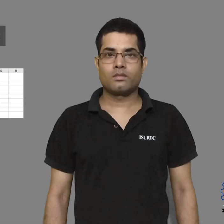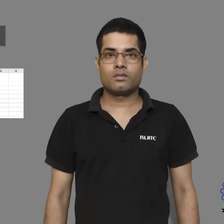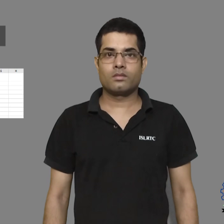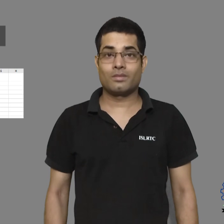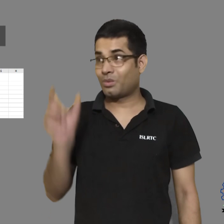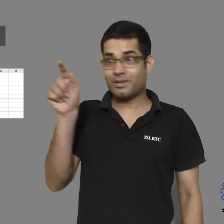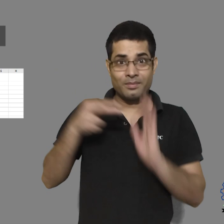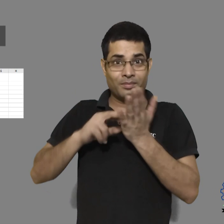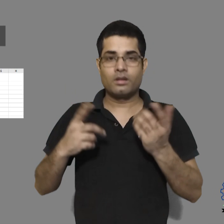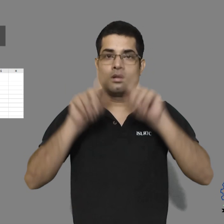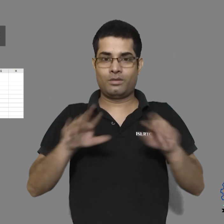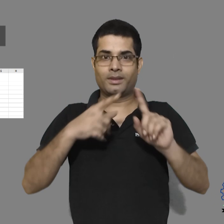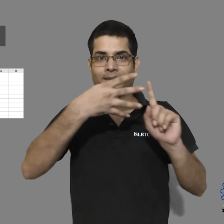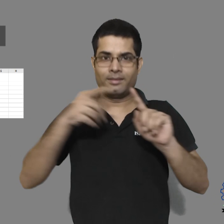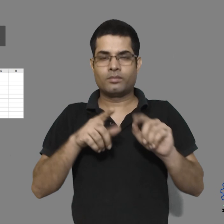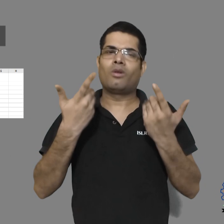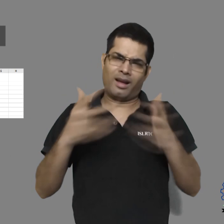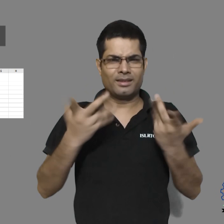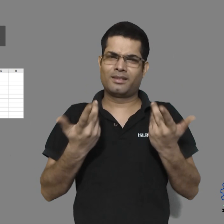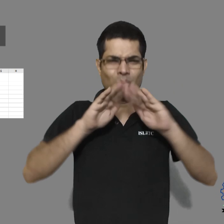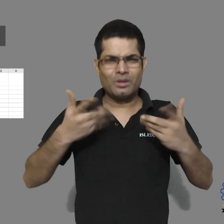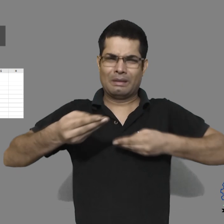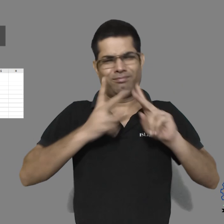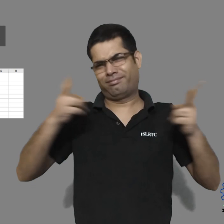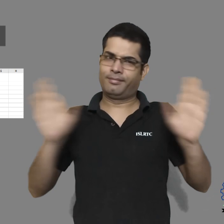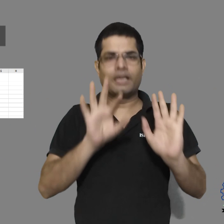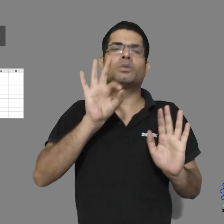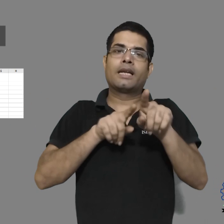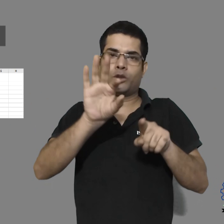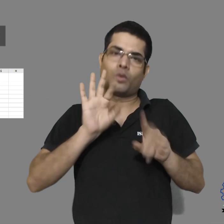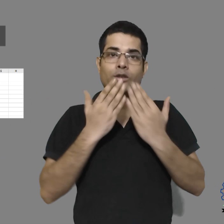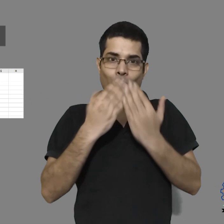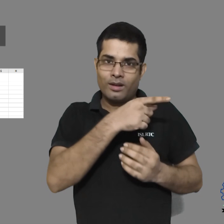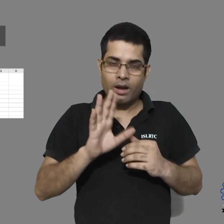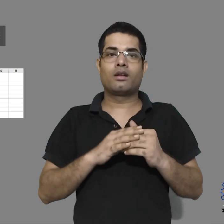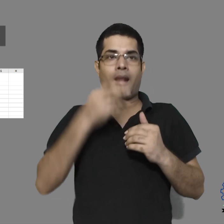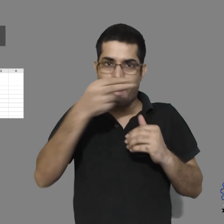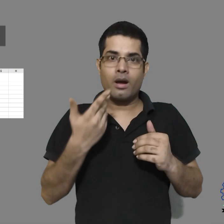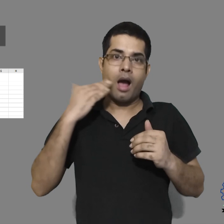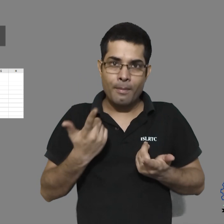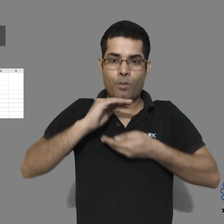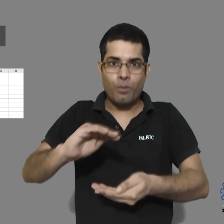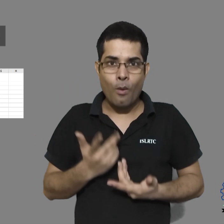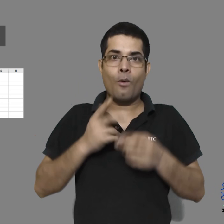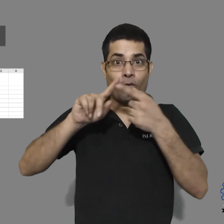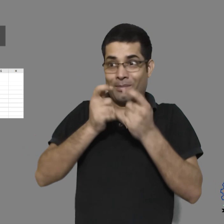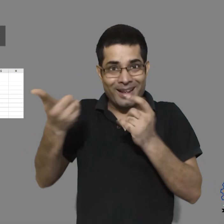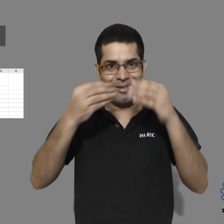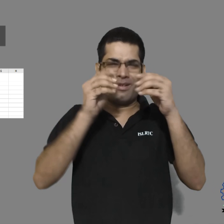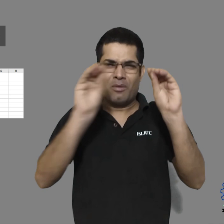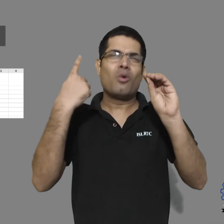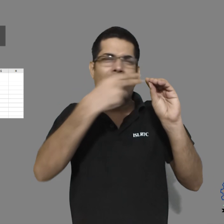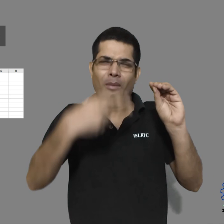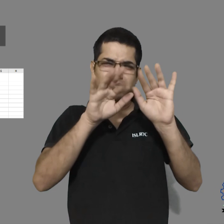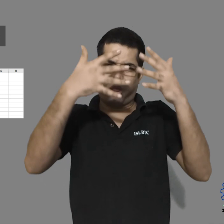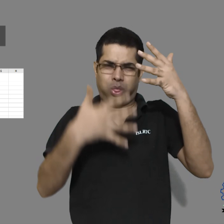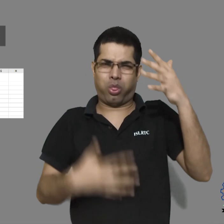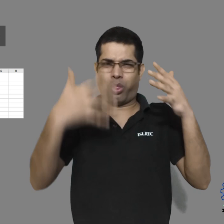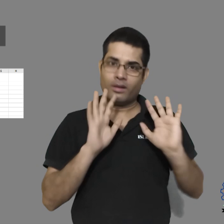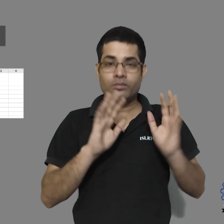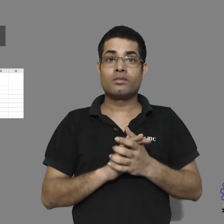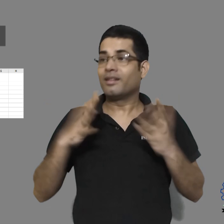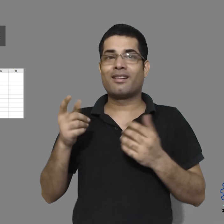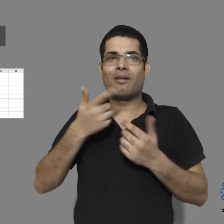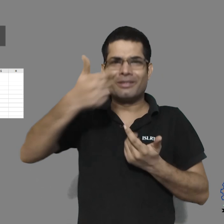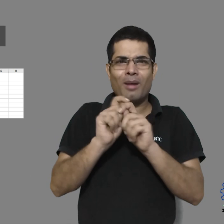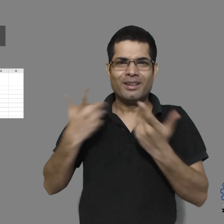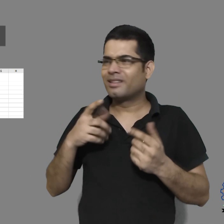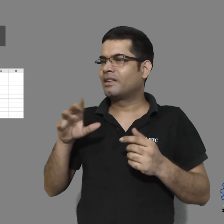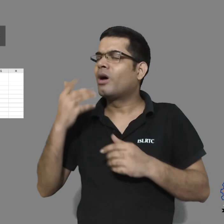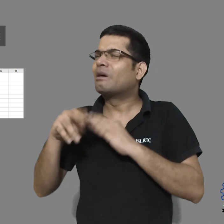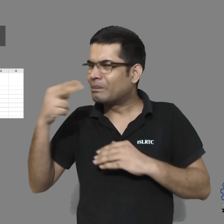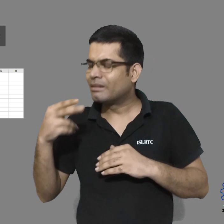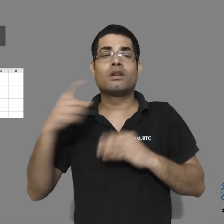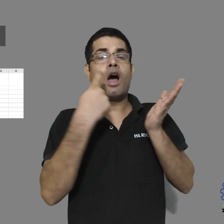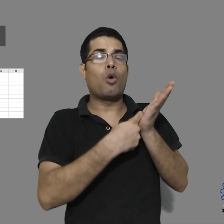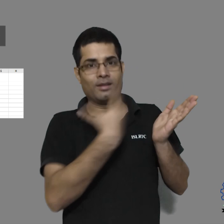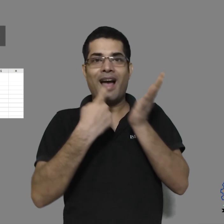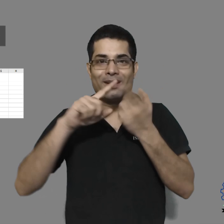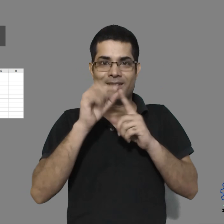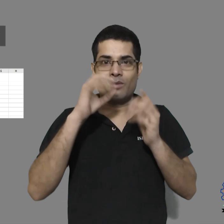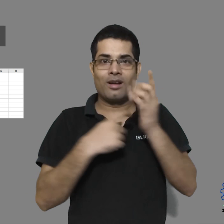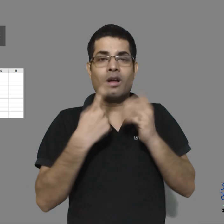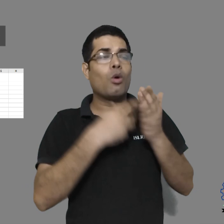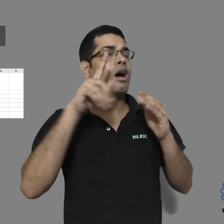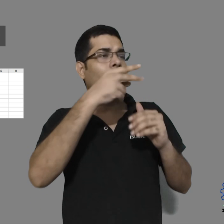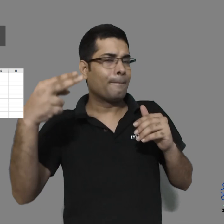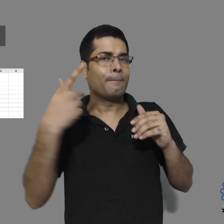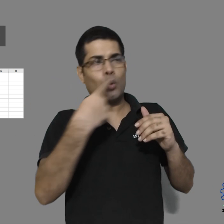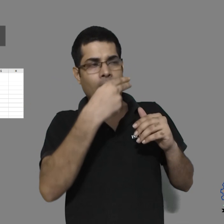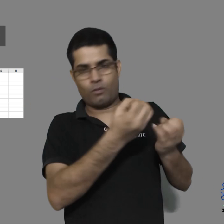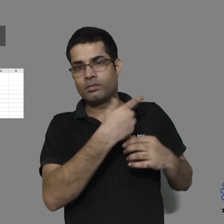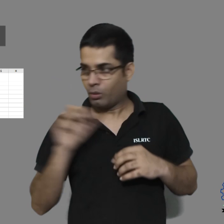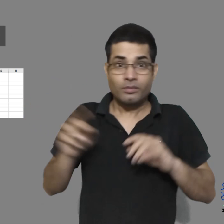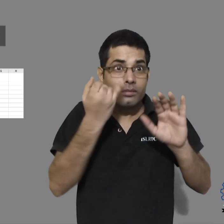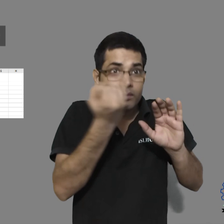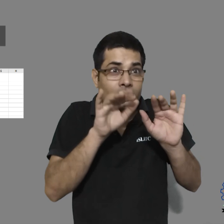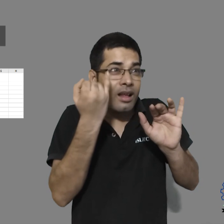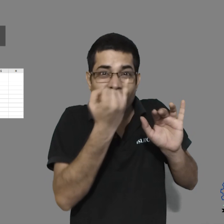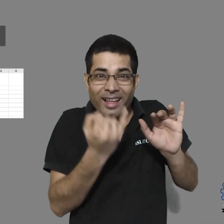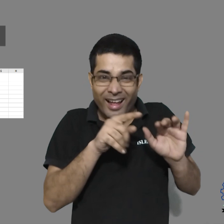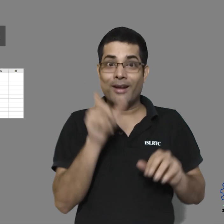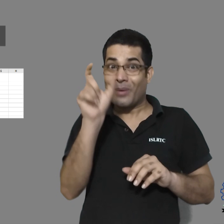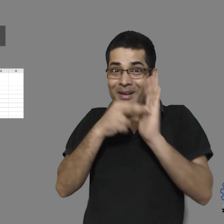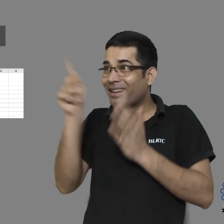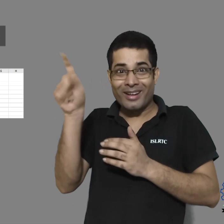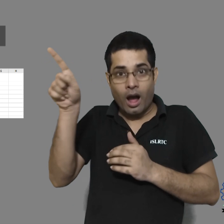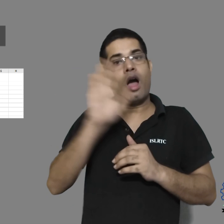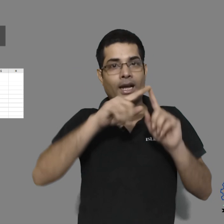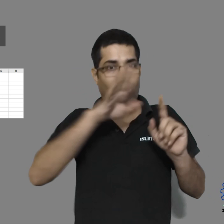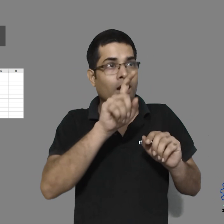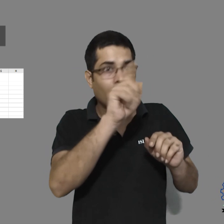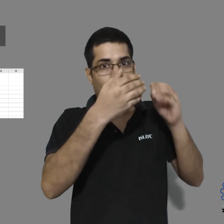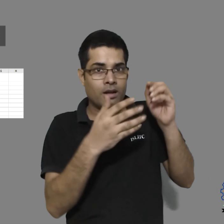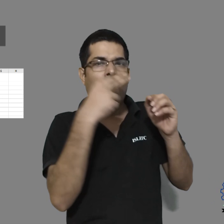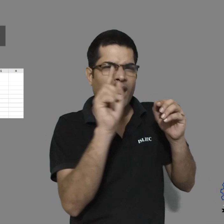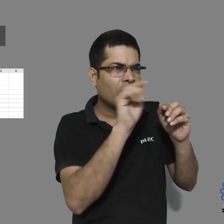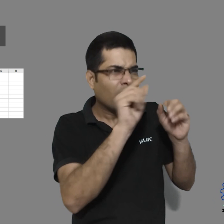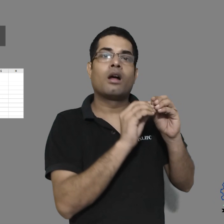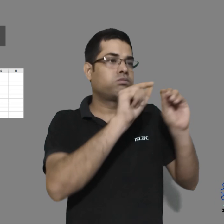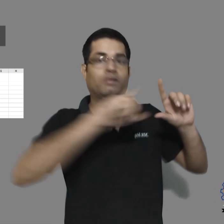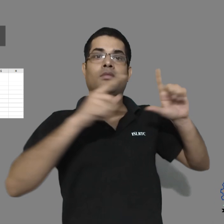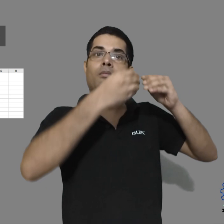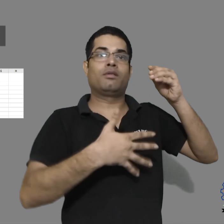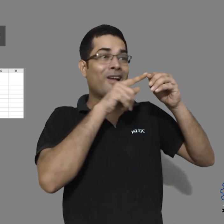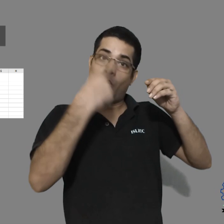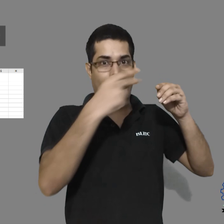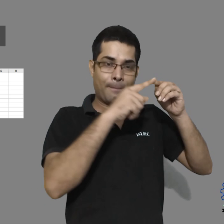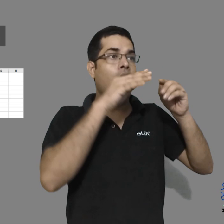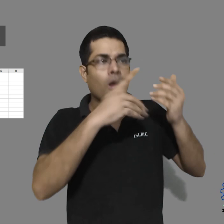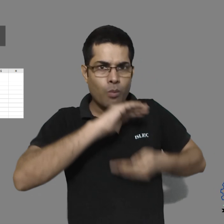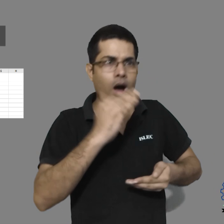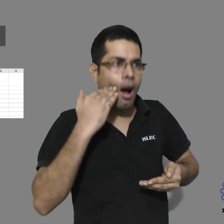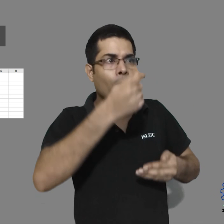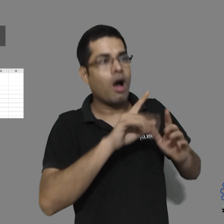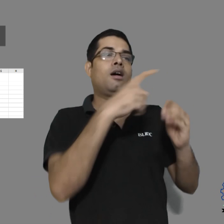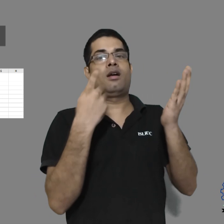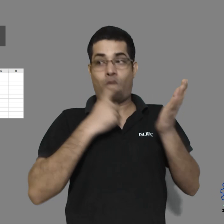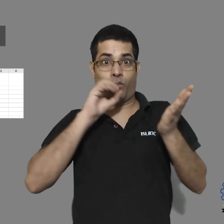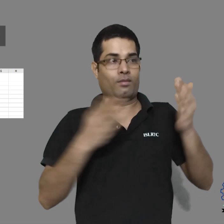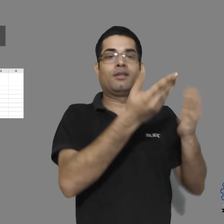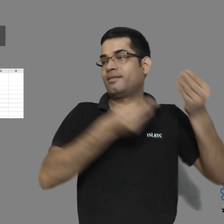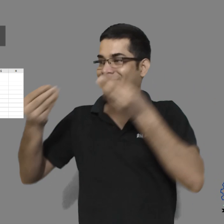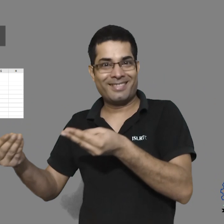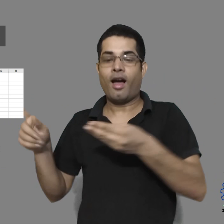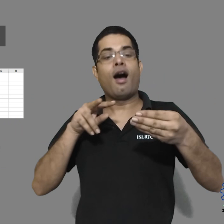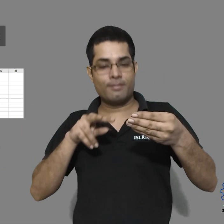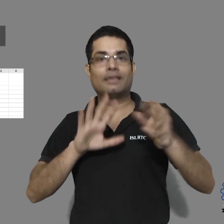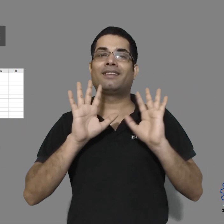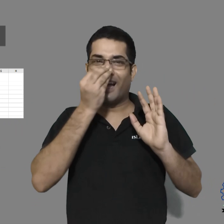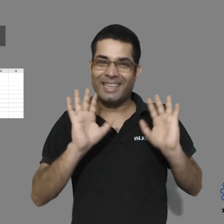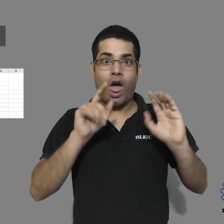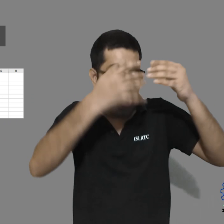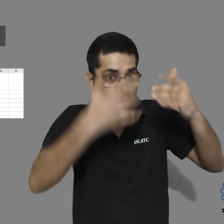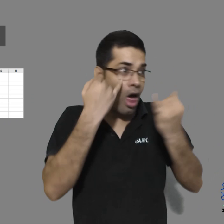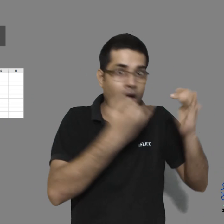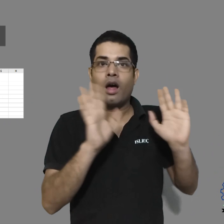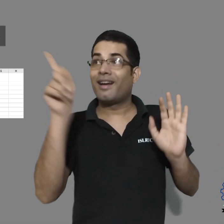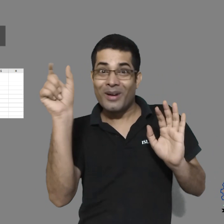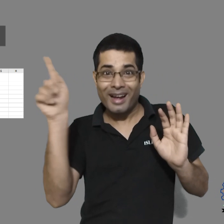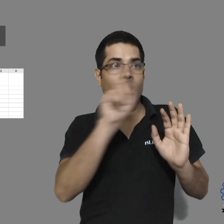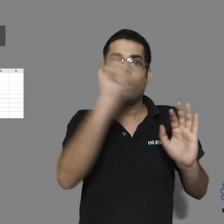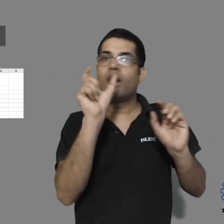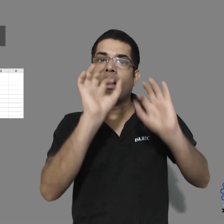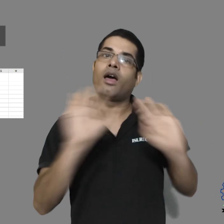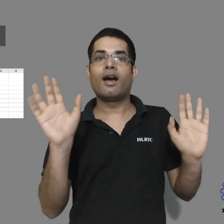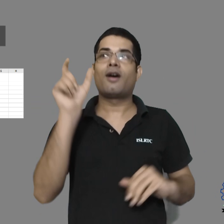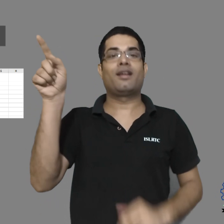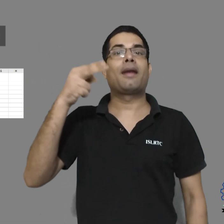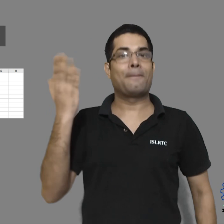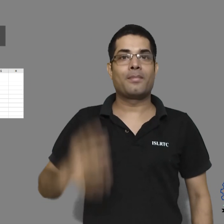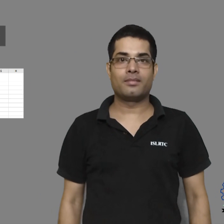Pivot Table